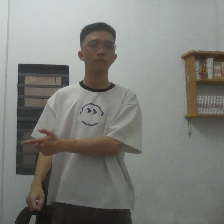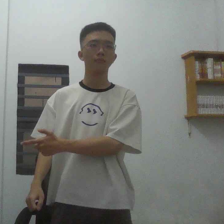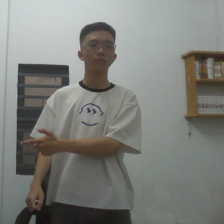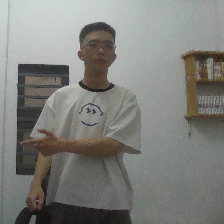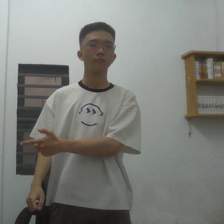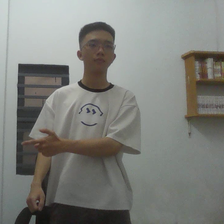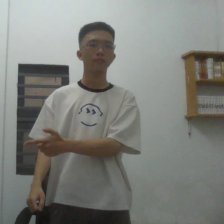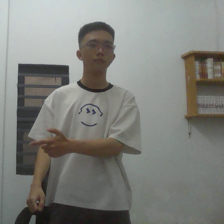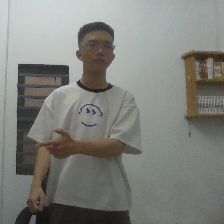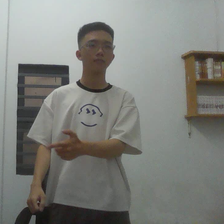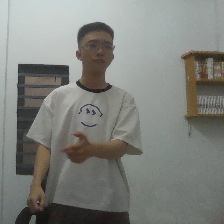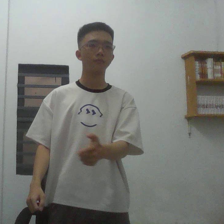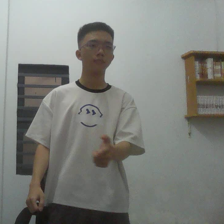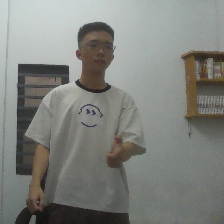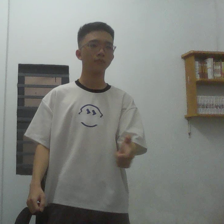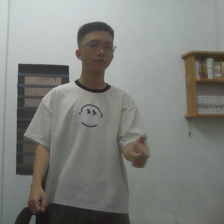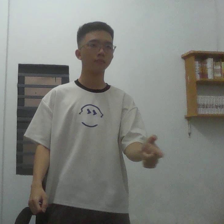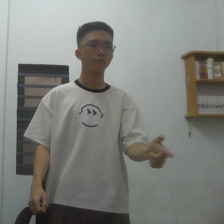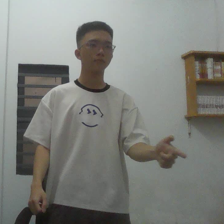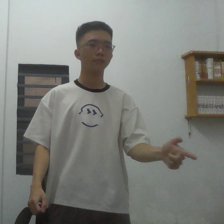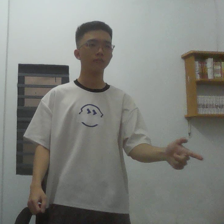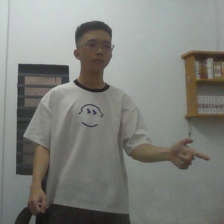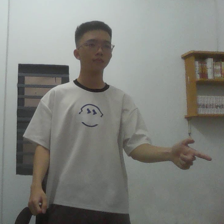cac ban